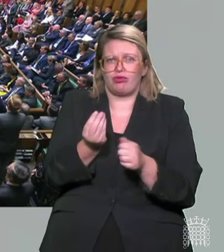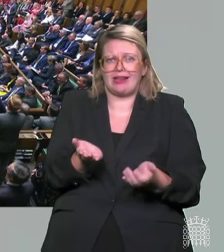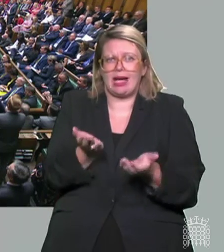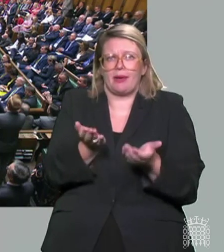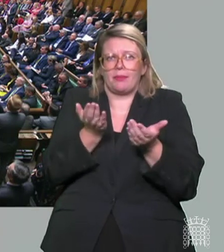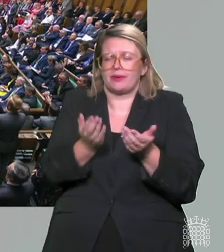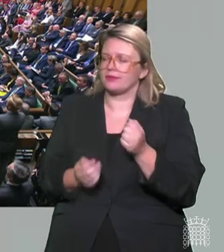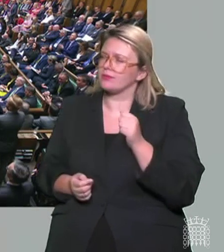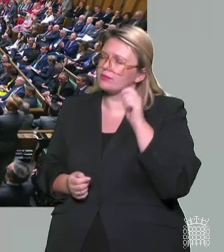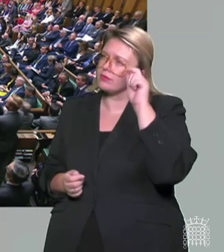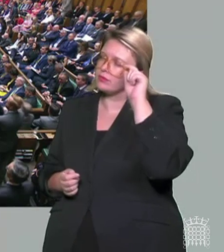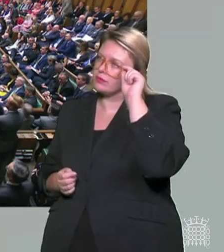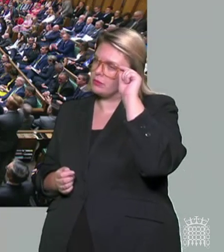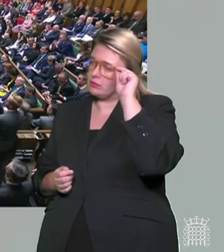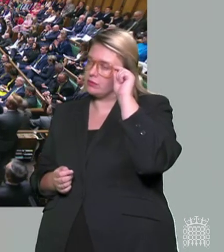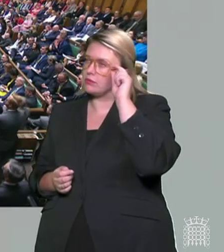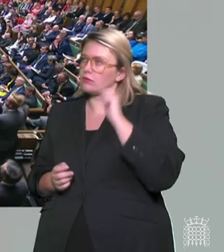I call the Father of the House.